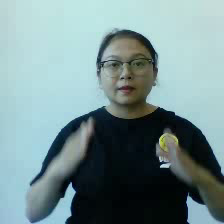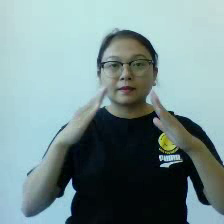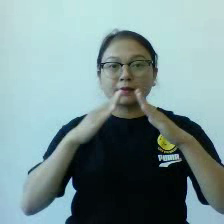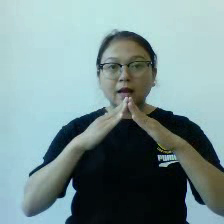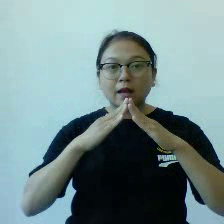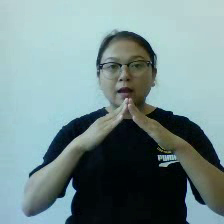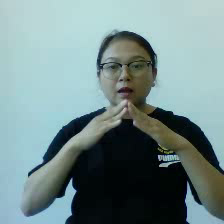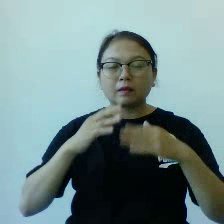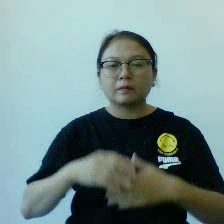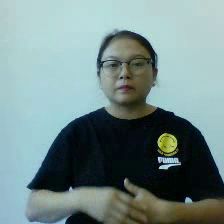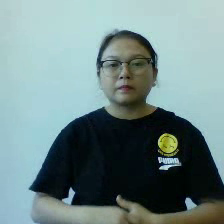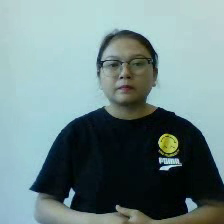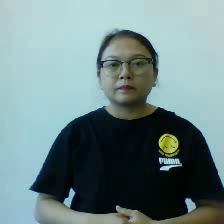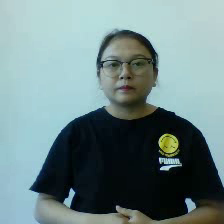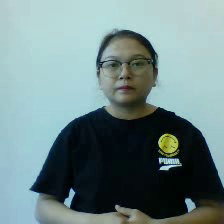Nhà